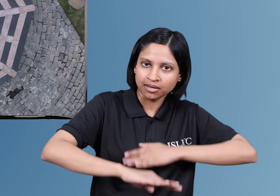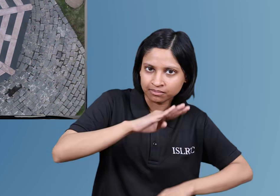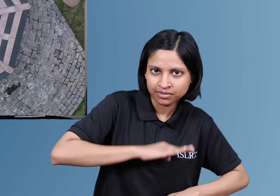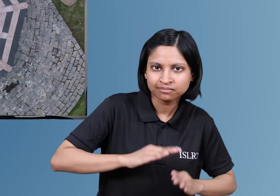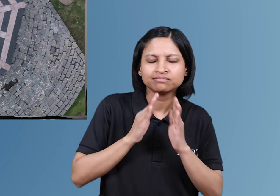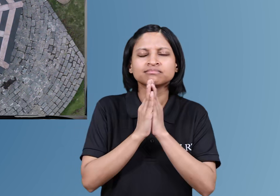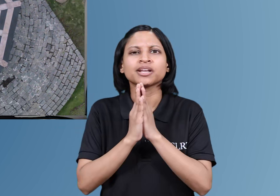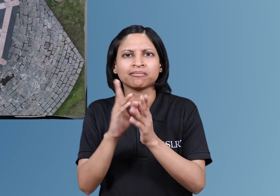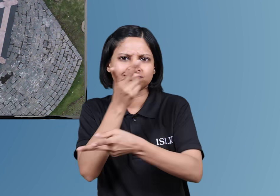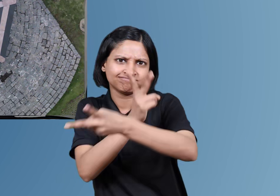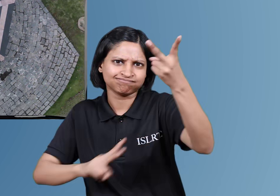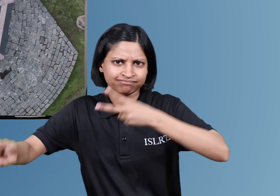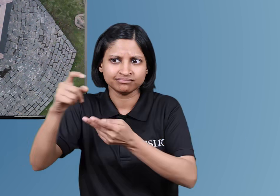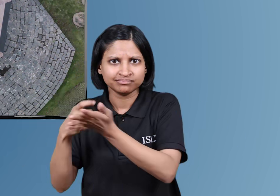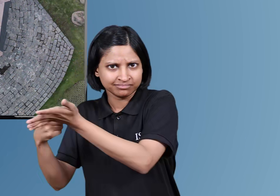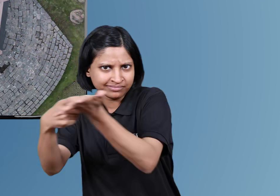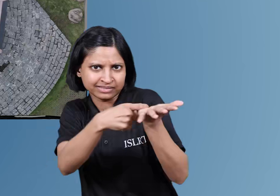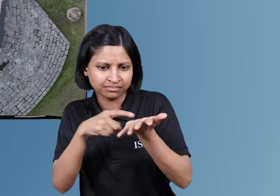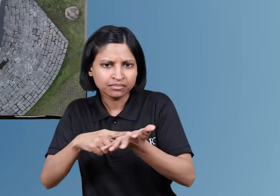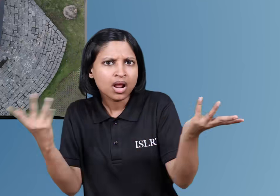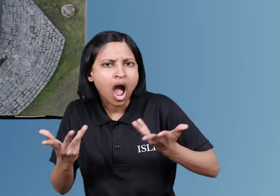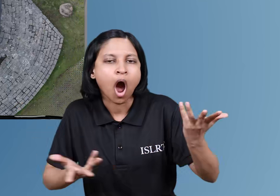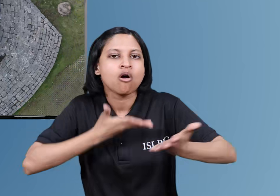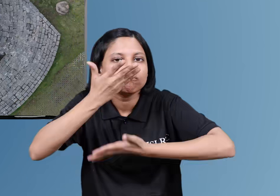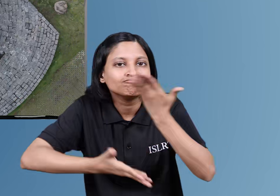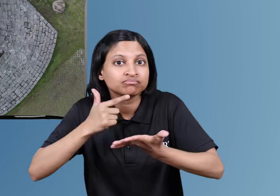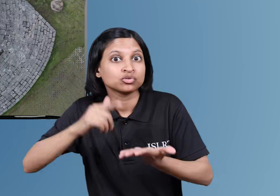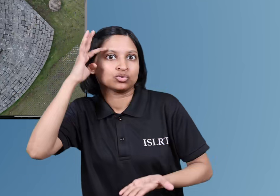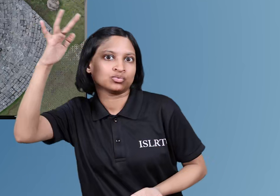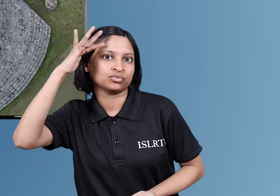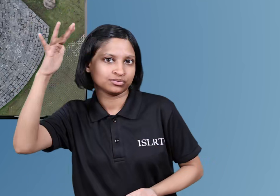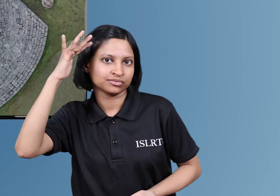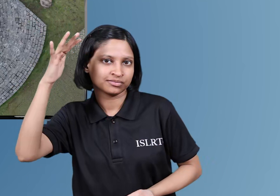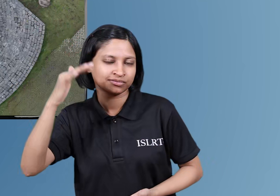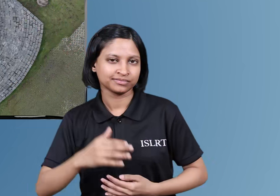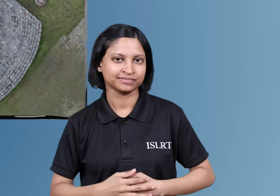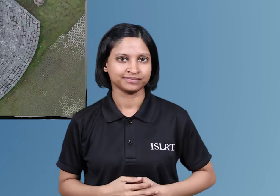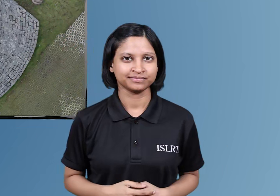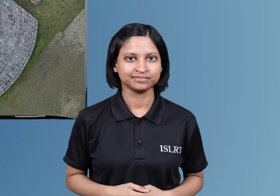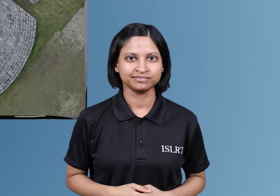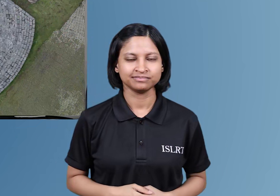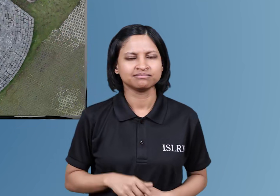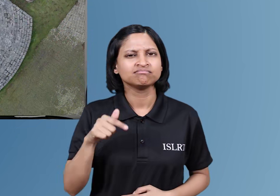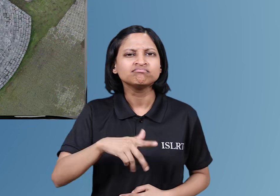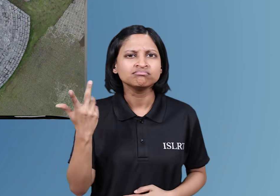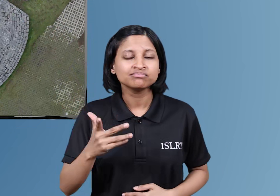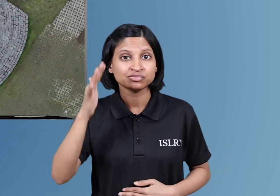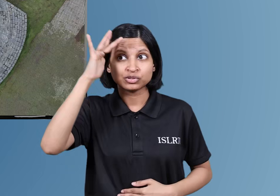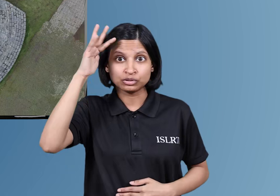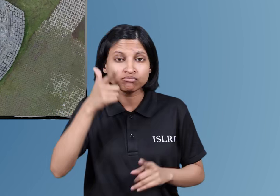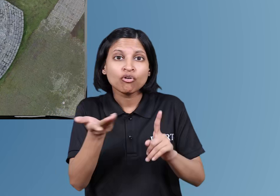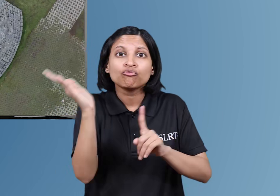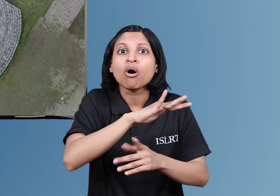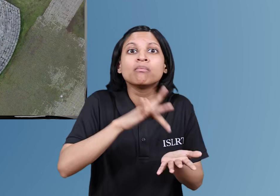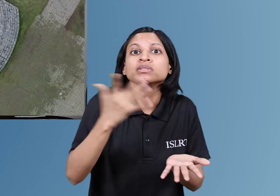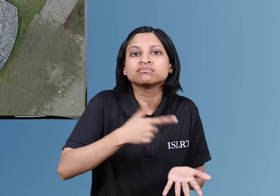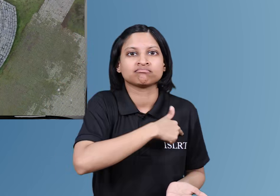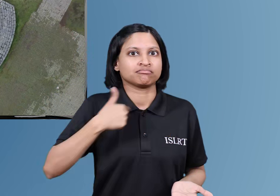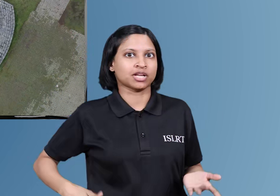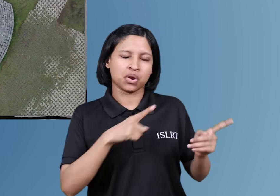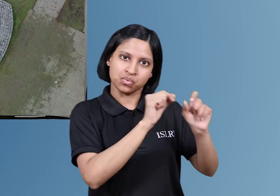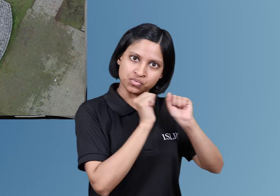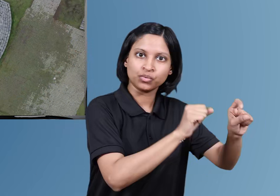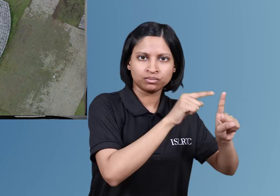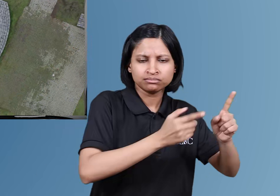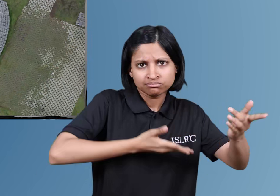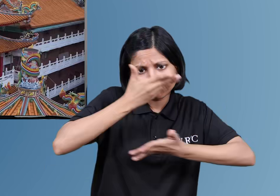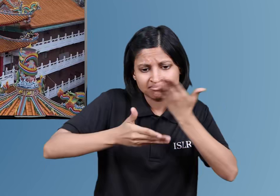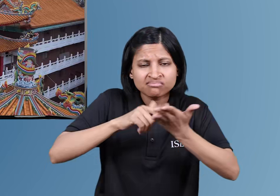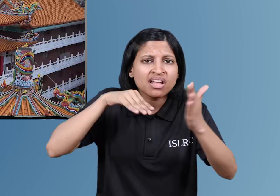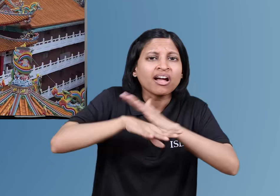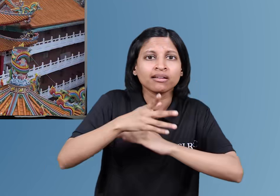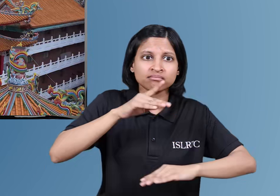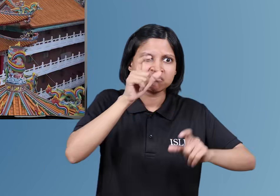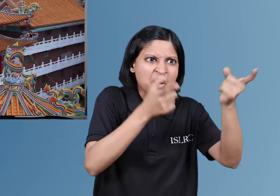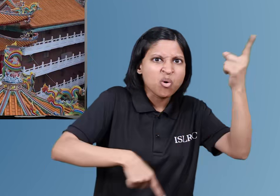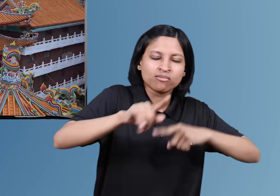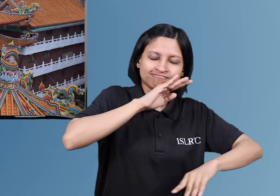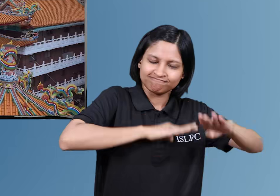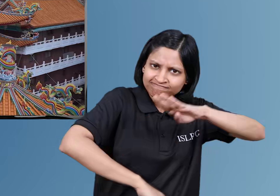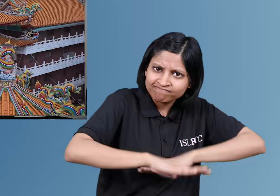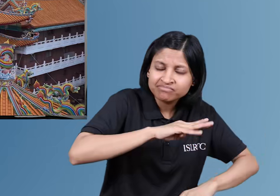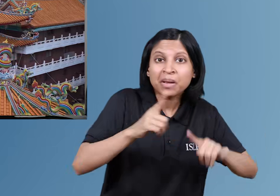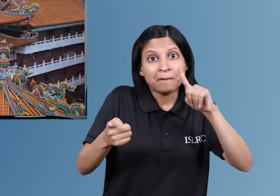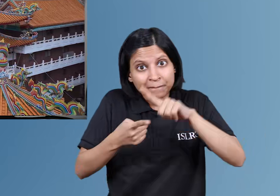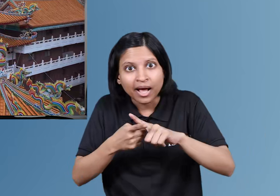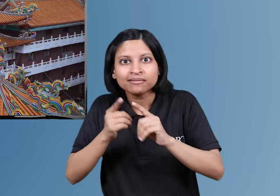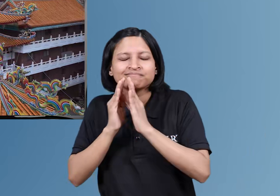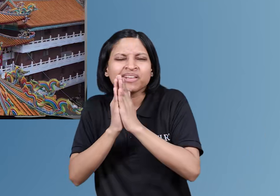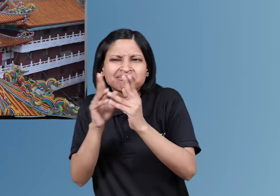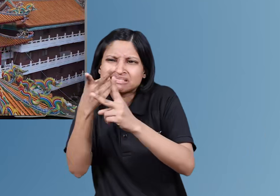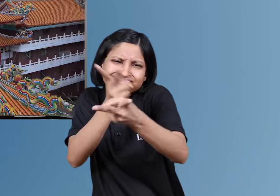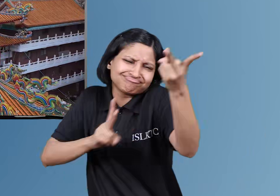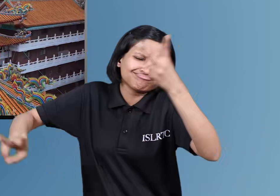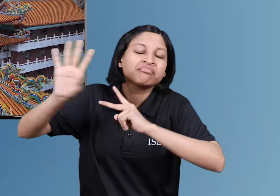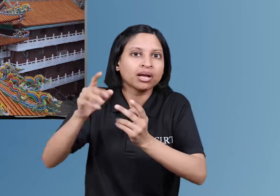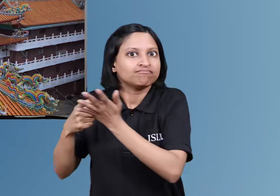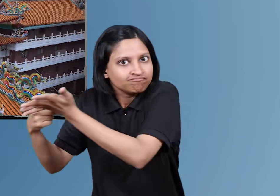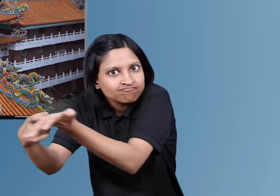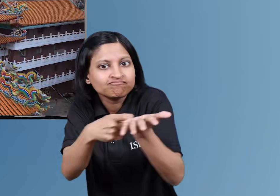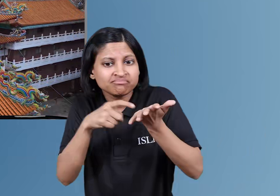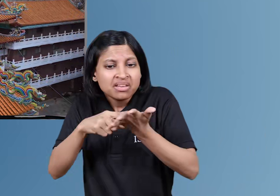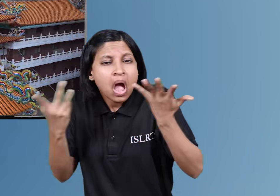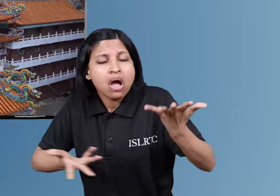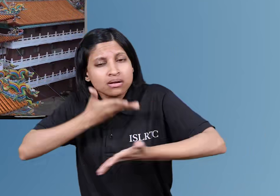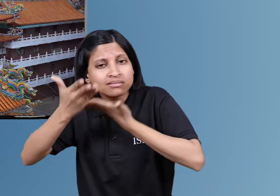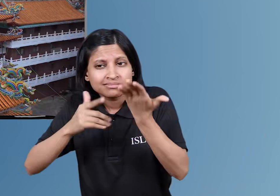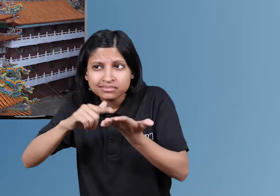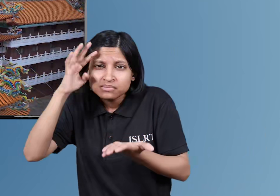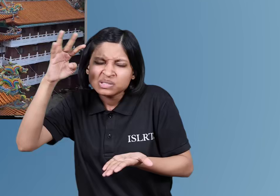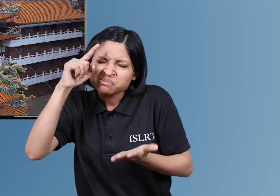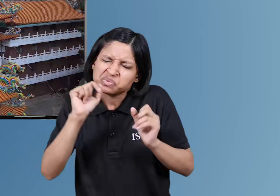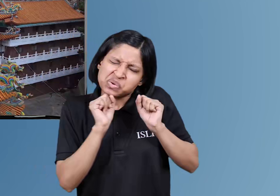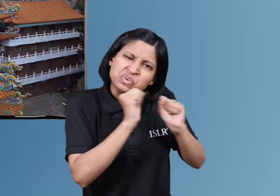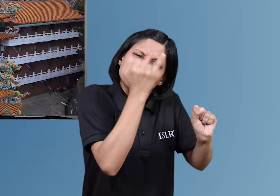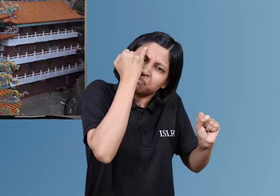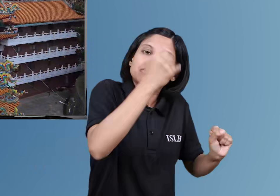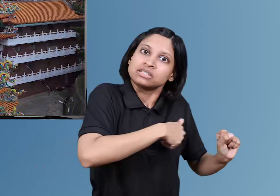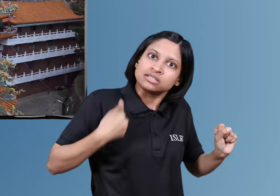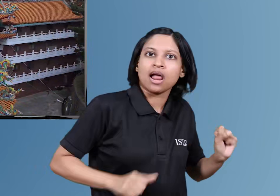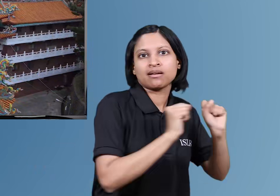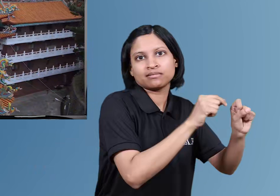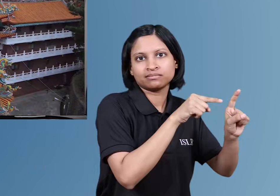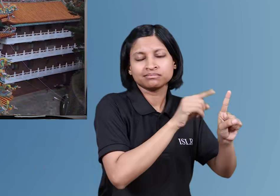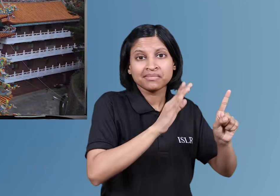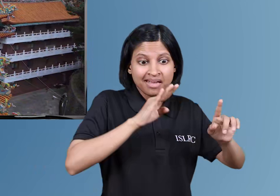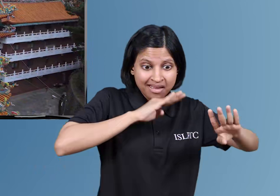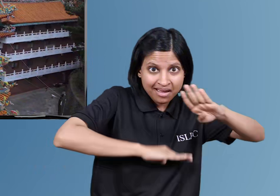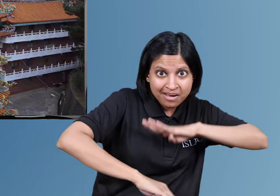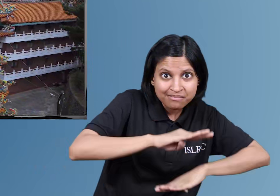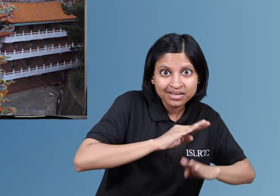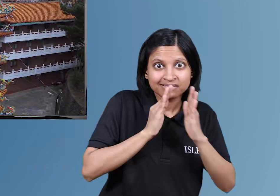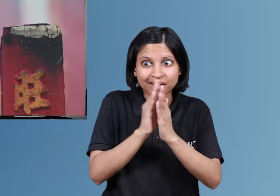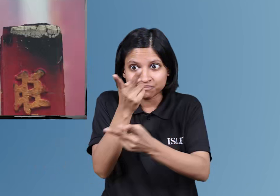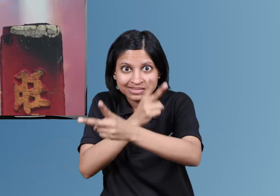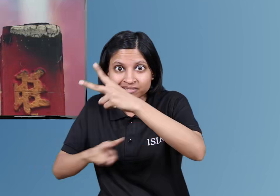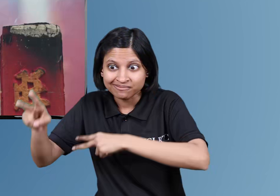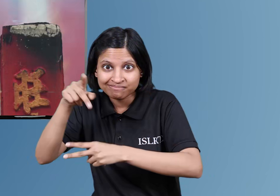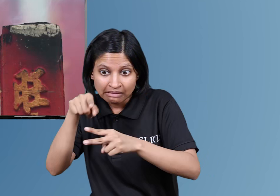Taoism A Chinese philosophy that promotes being humble and respectful to religions.